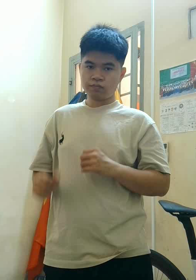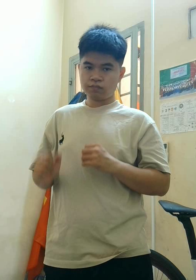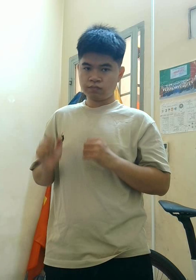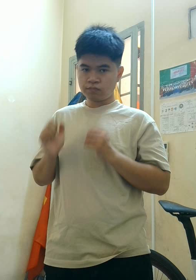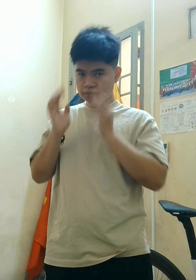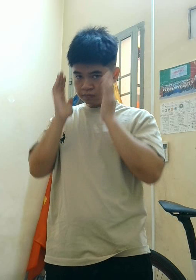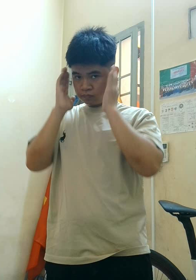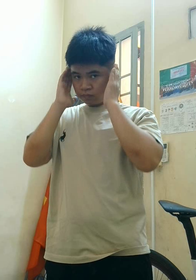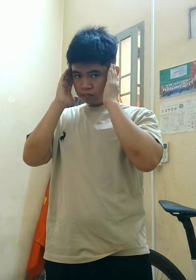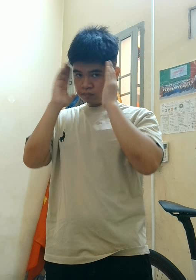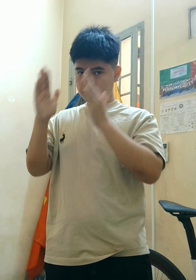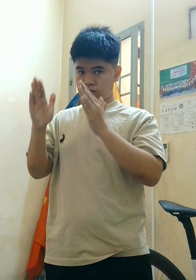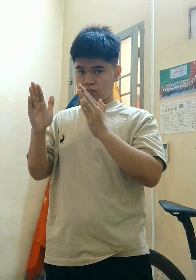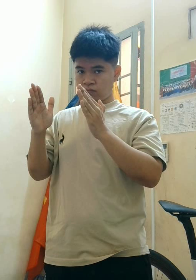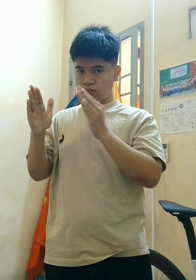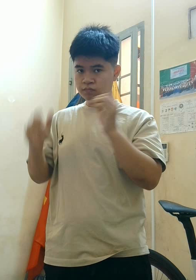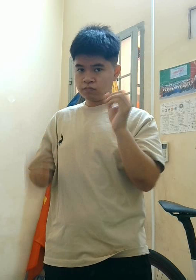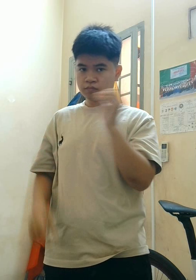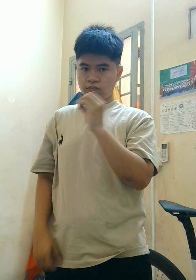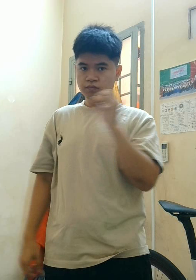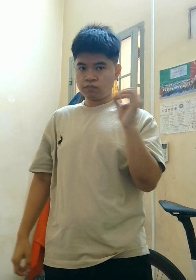khong quan tam